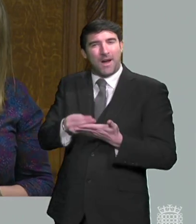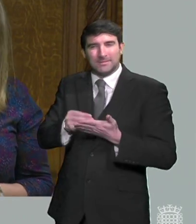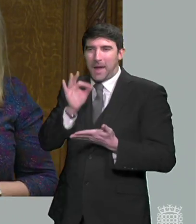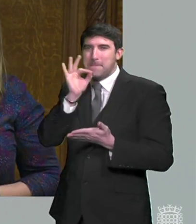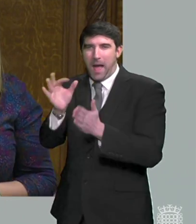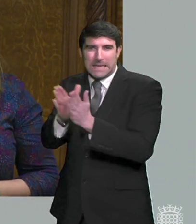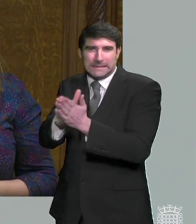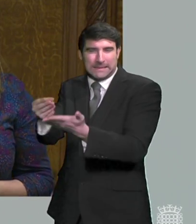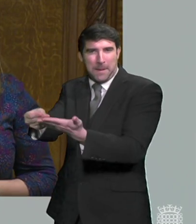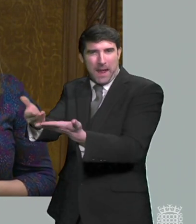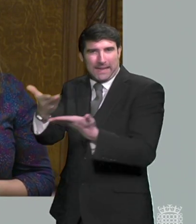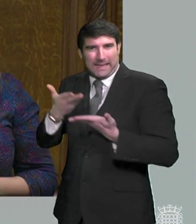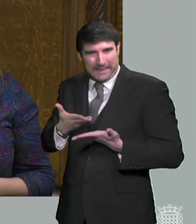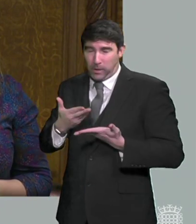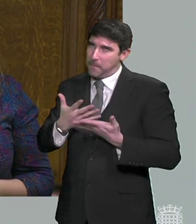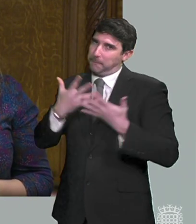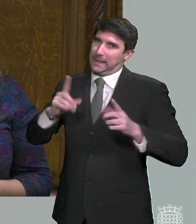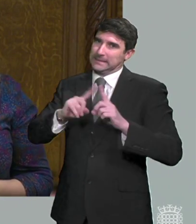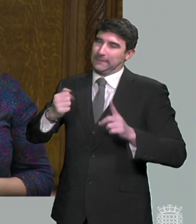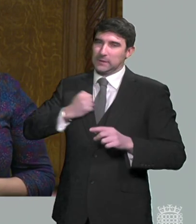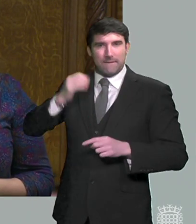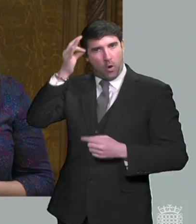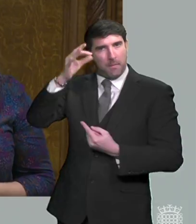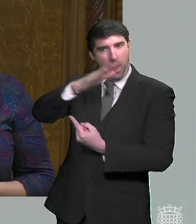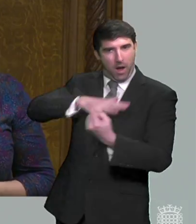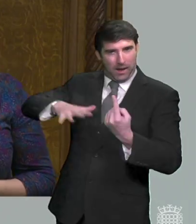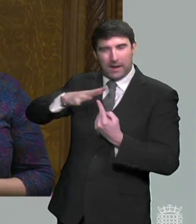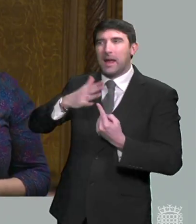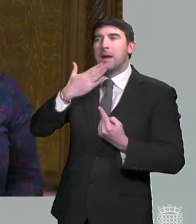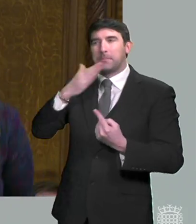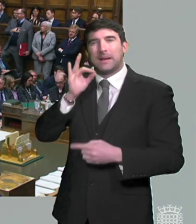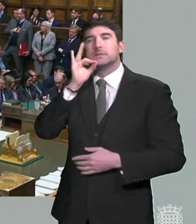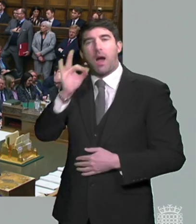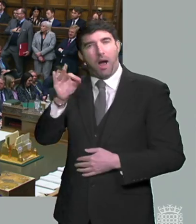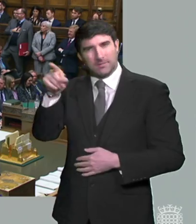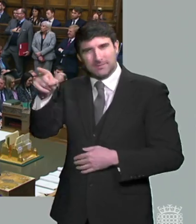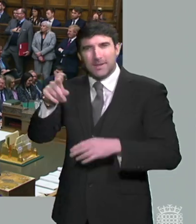Will my right honourable Friend use his good offices to encourage the Department for Levelling Up to look on us favourably this week?